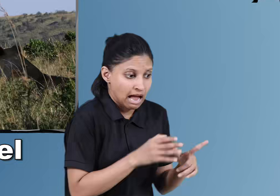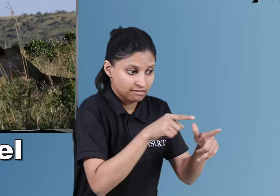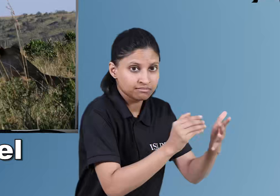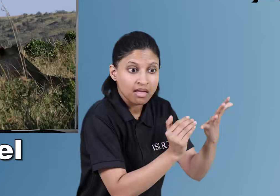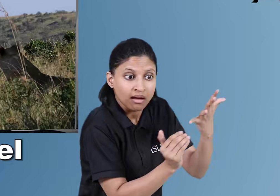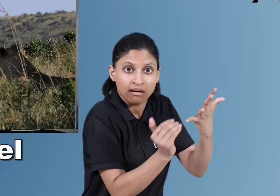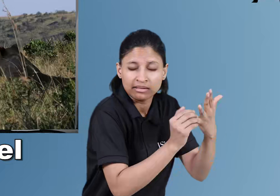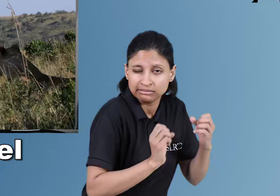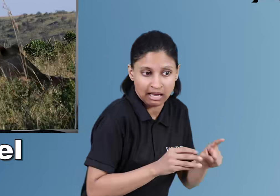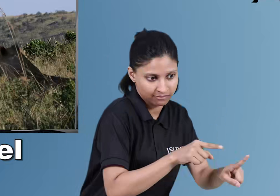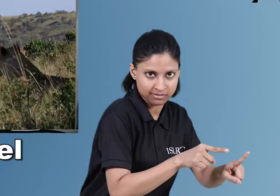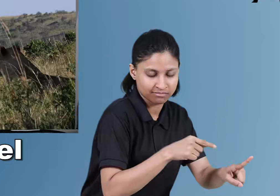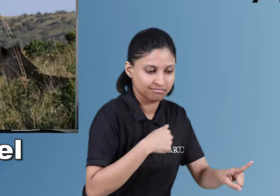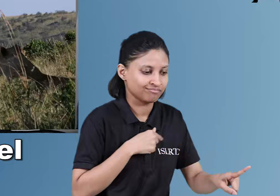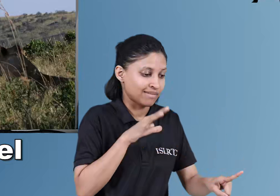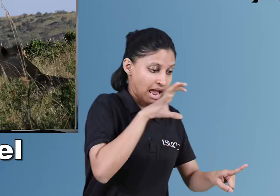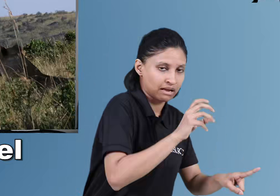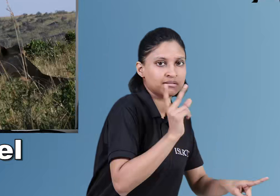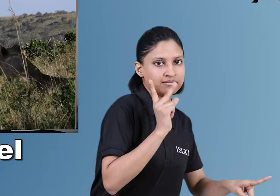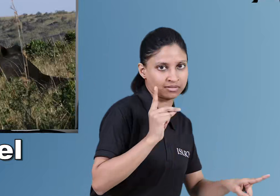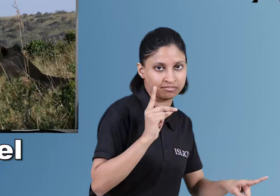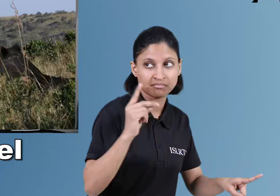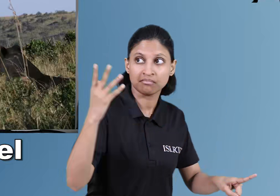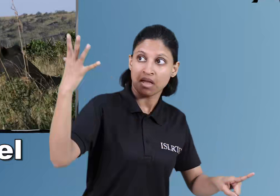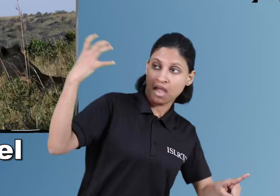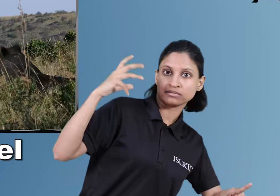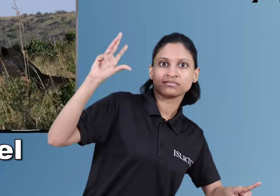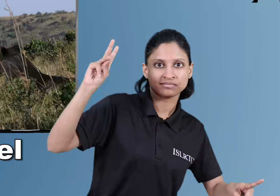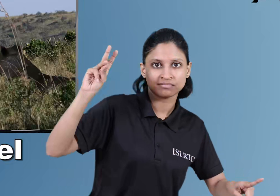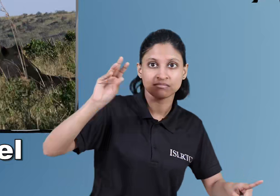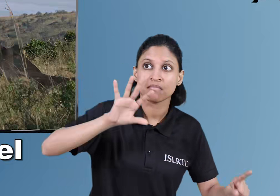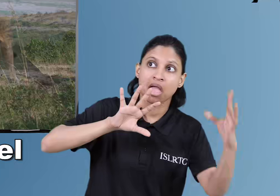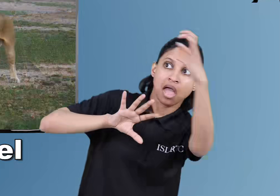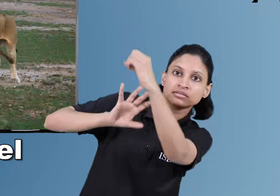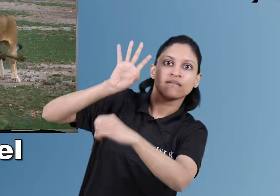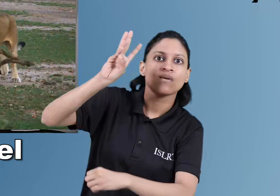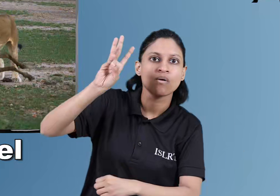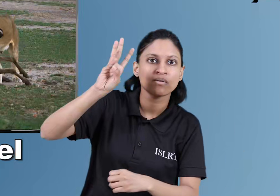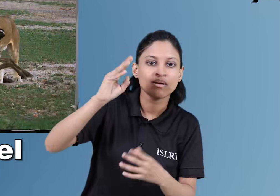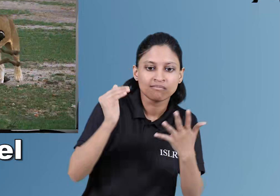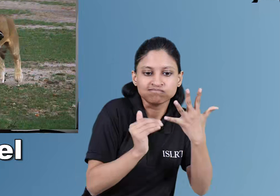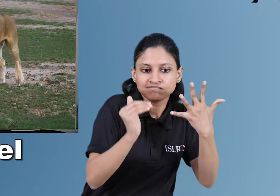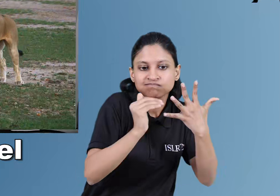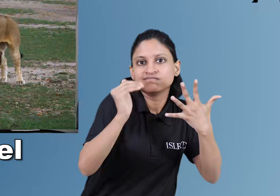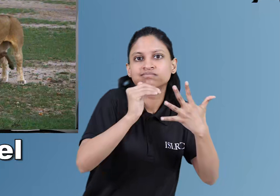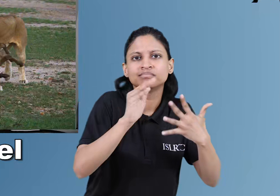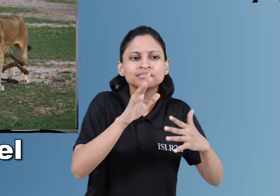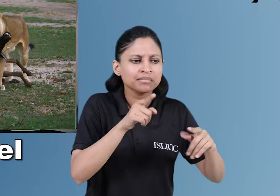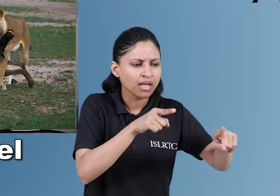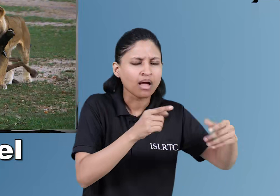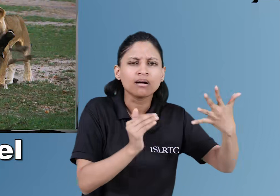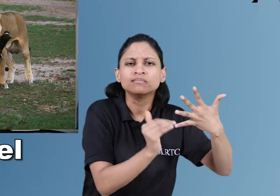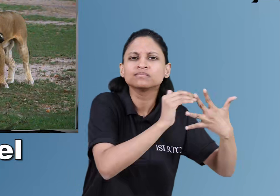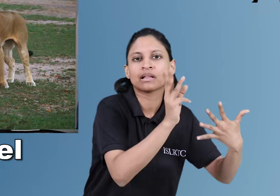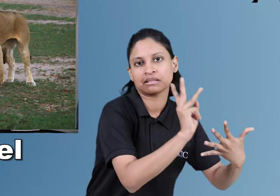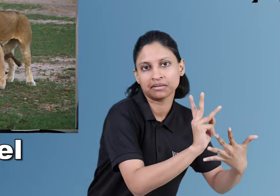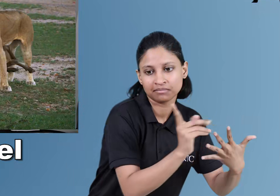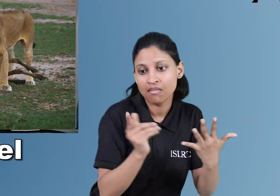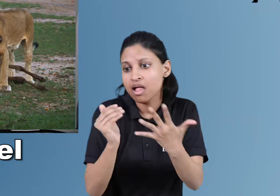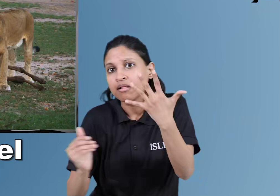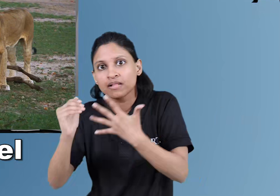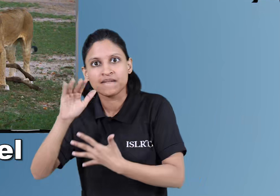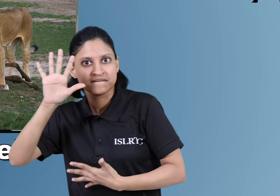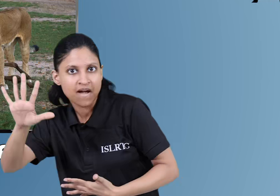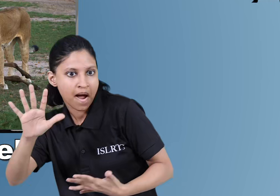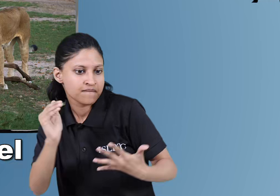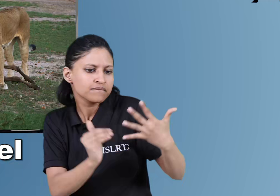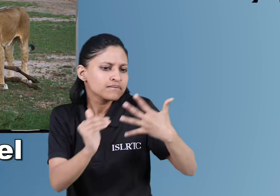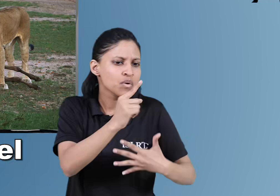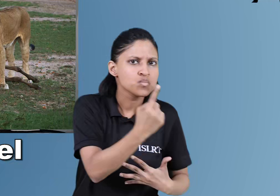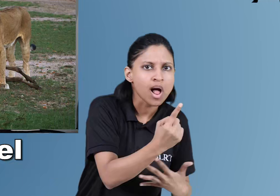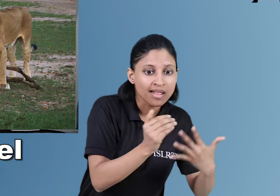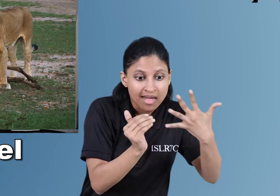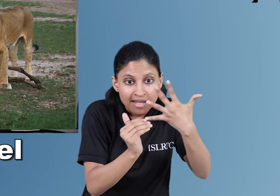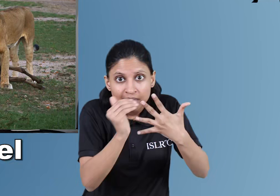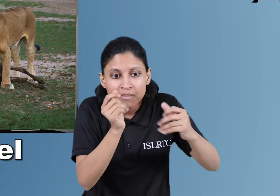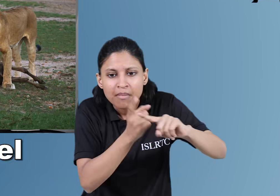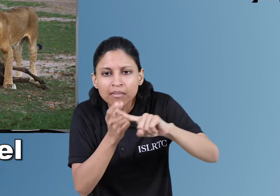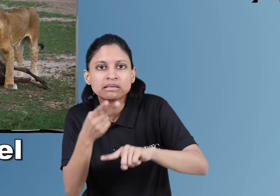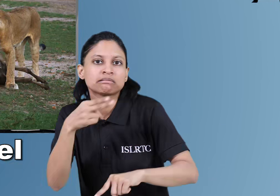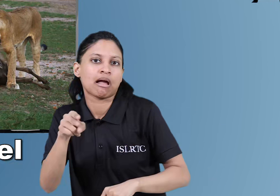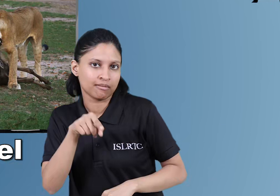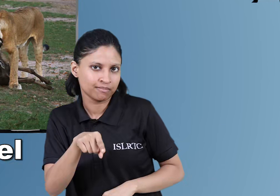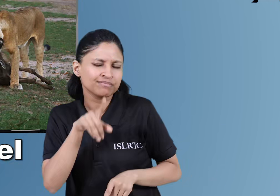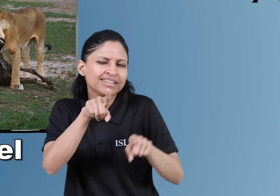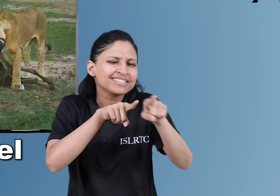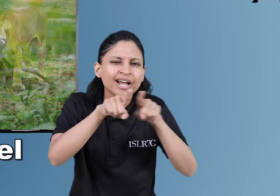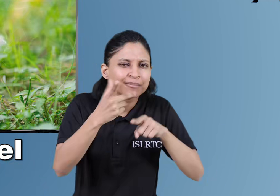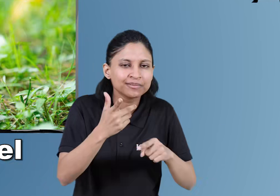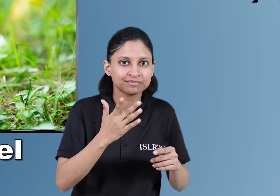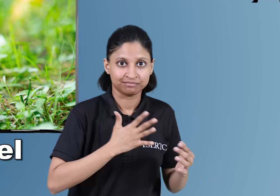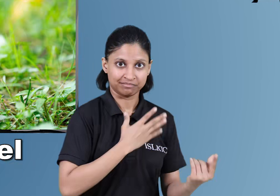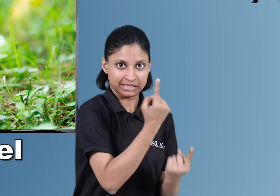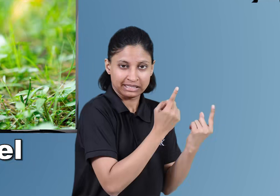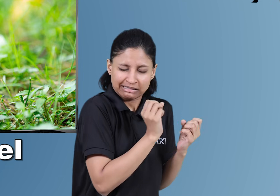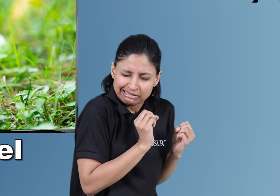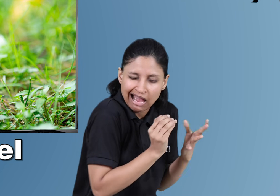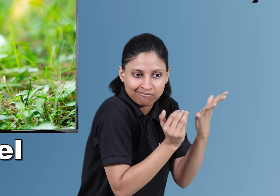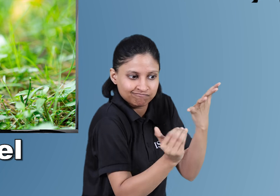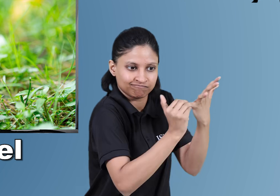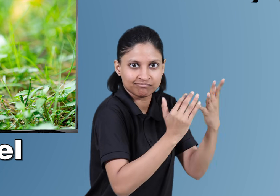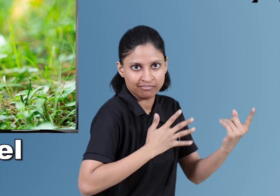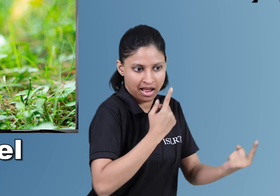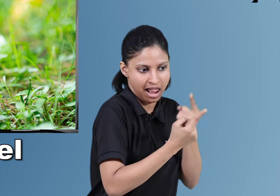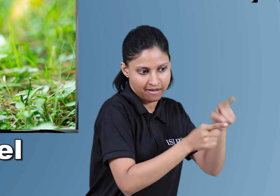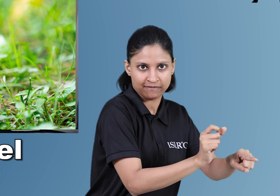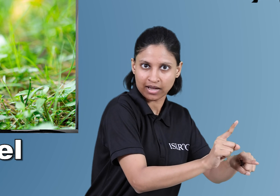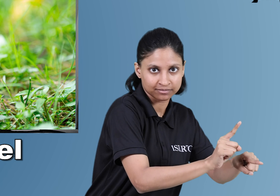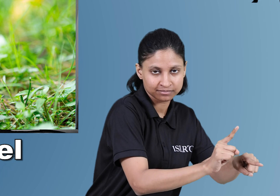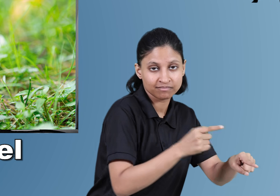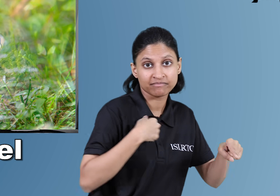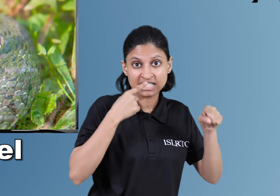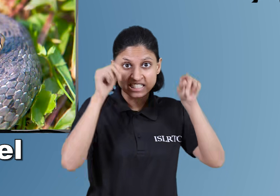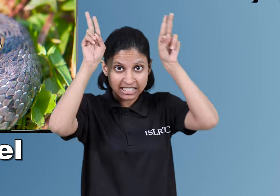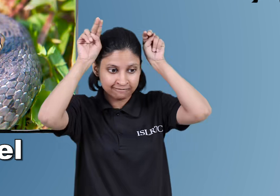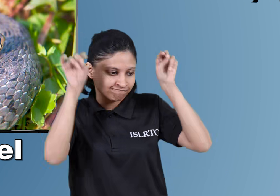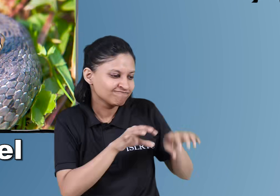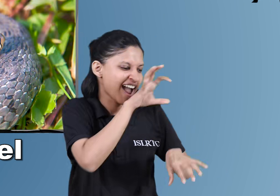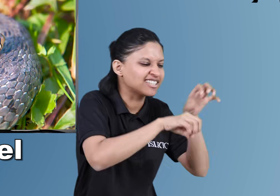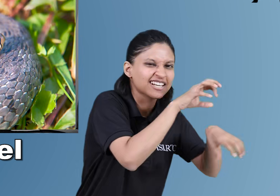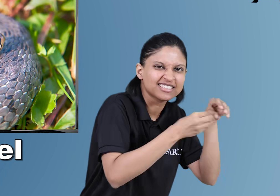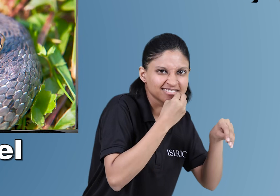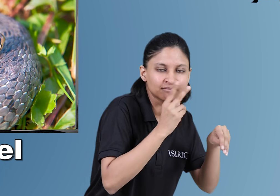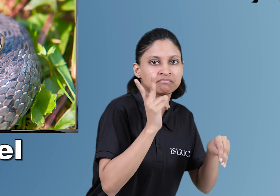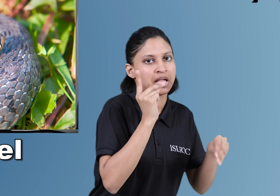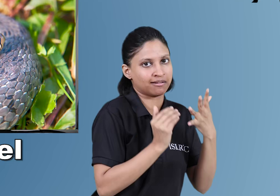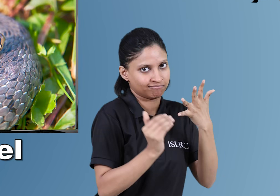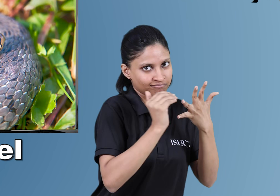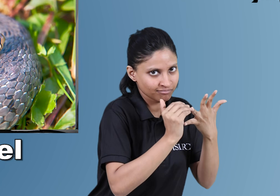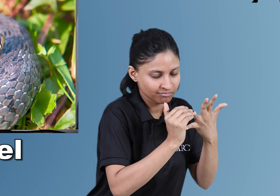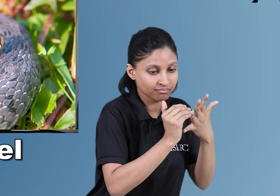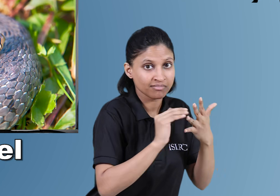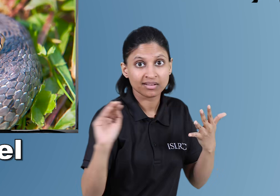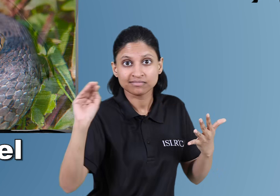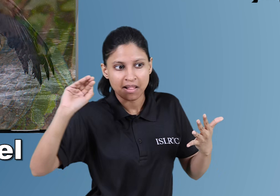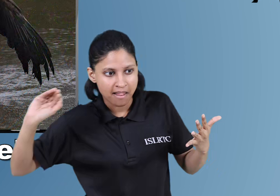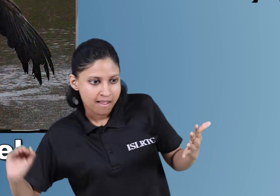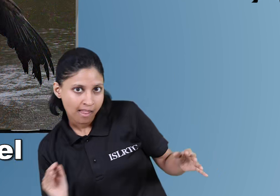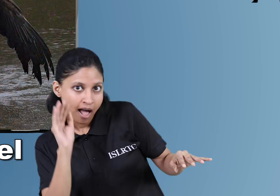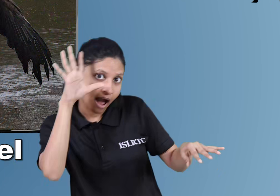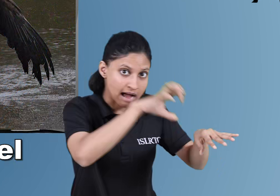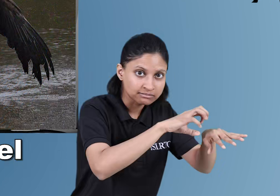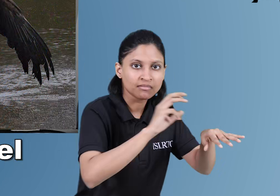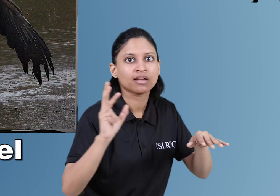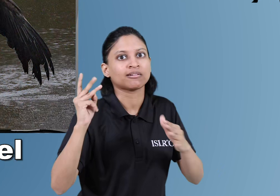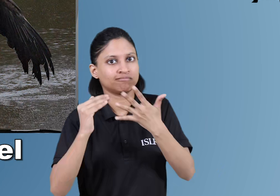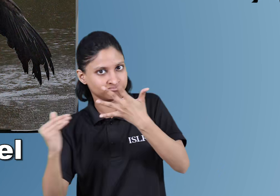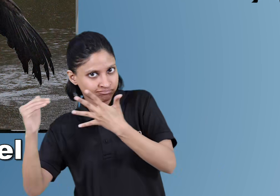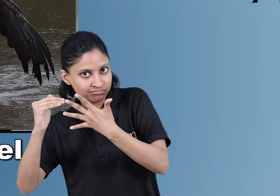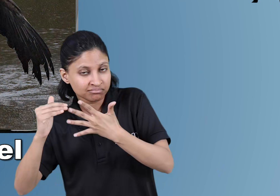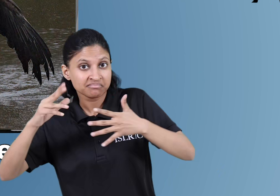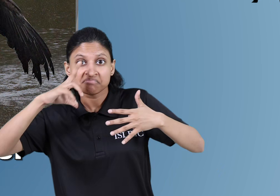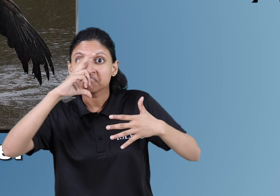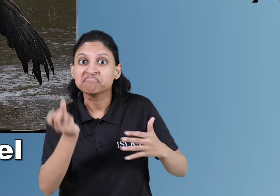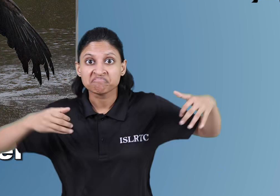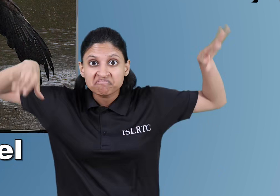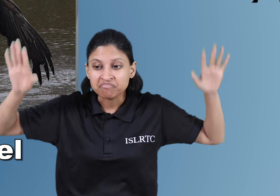The trophic level of an organism refers to its position in a food chain, determined by its feeding relationships. in a food chain, grass is eaten by a rabbit, which in turn is preyed upon by a snake, and finally, an eagle feeds on the snake.